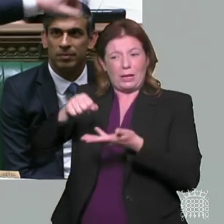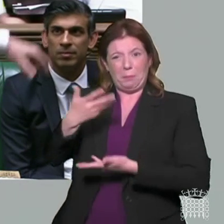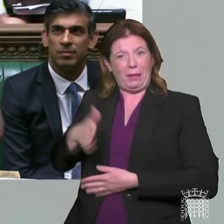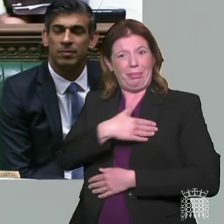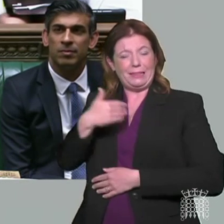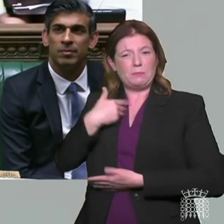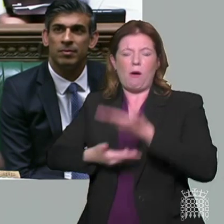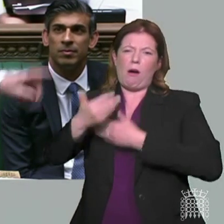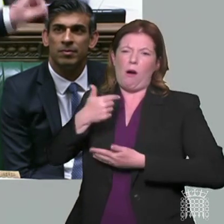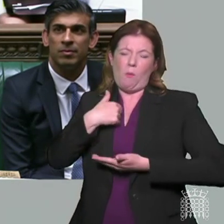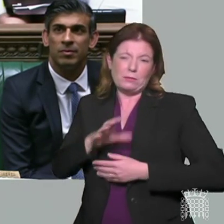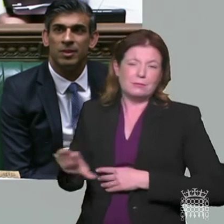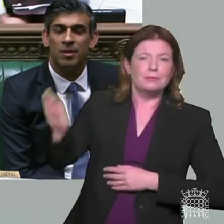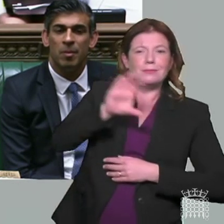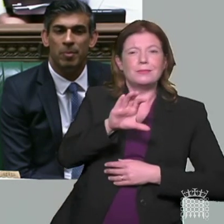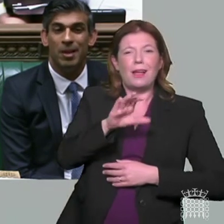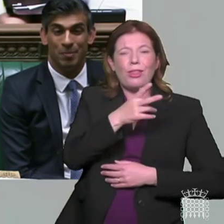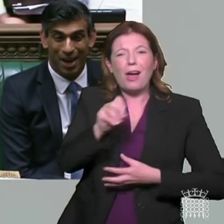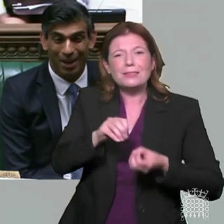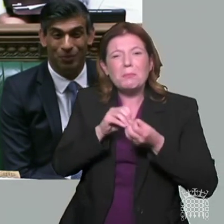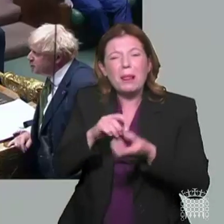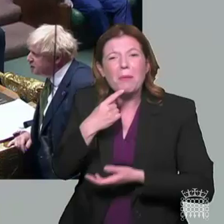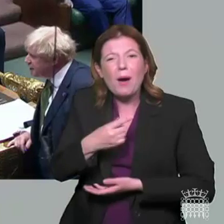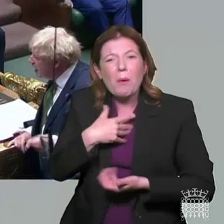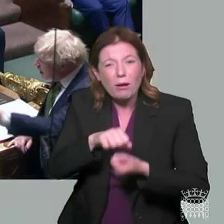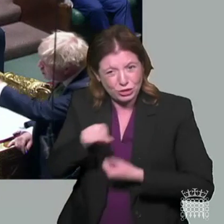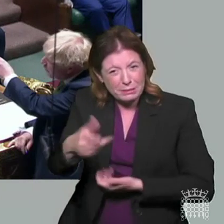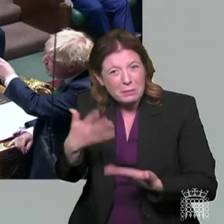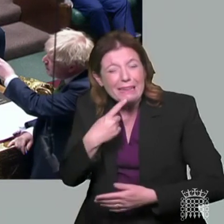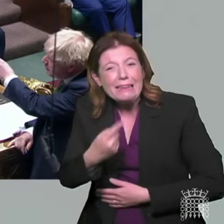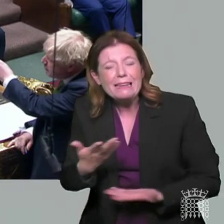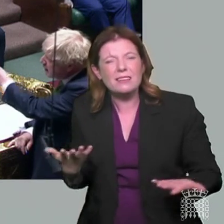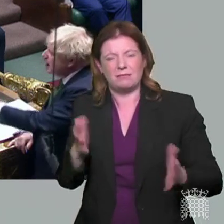She says she wants to borrow almost another £30 billion; that is what she says.